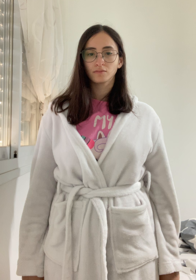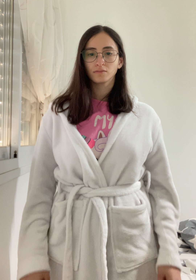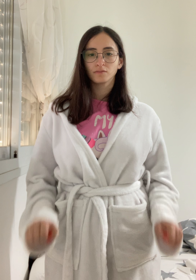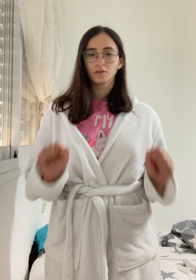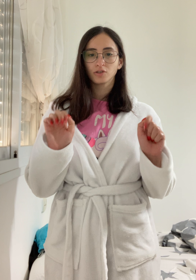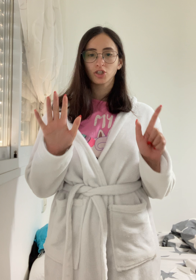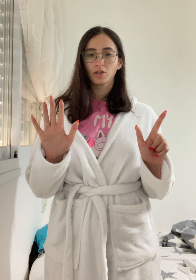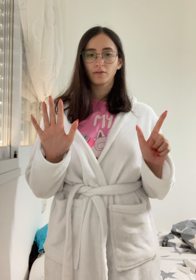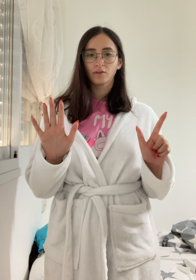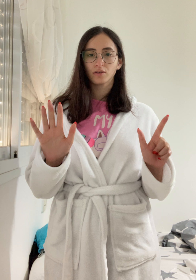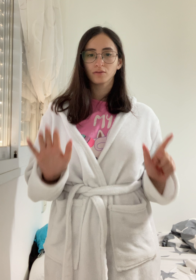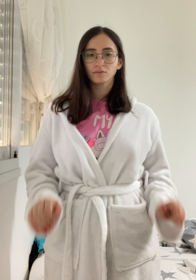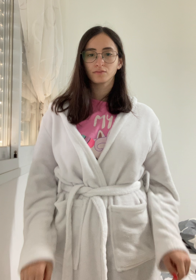שבע